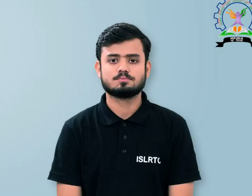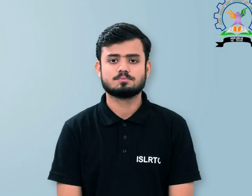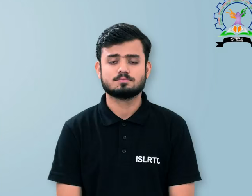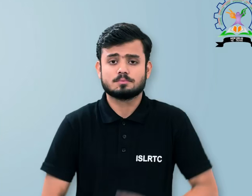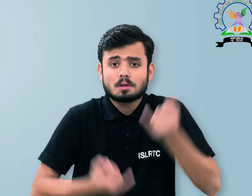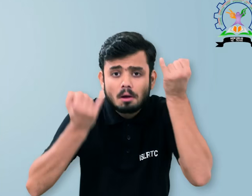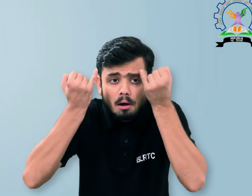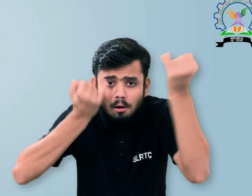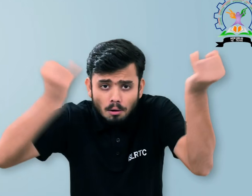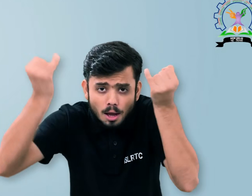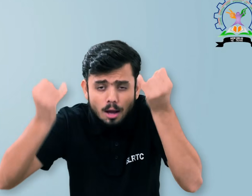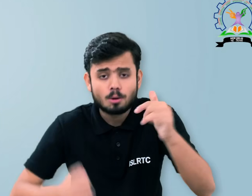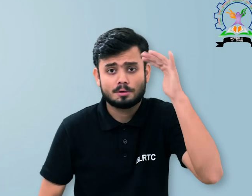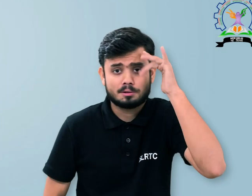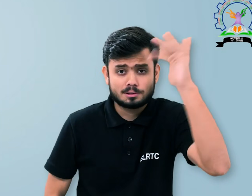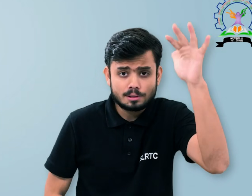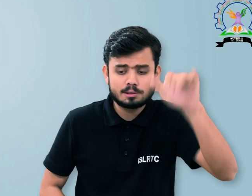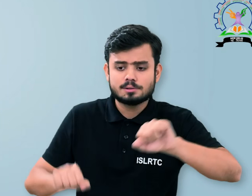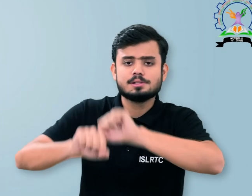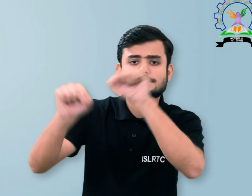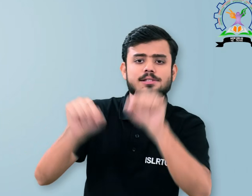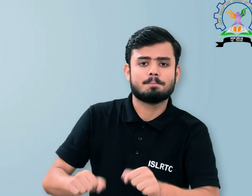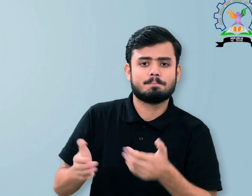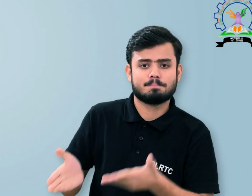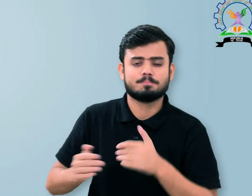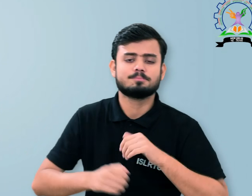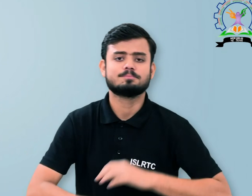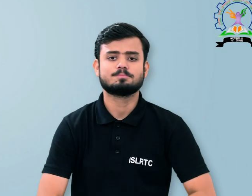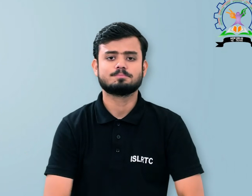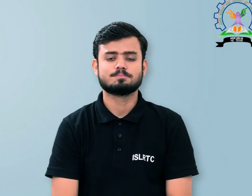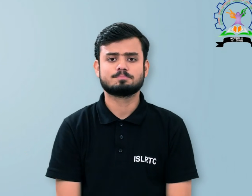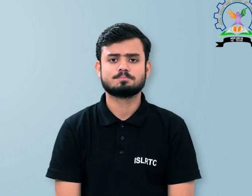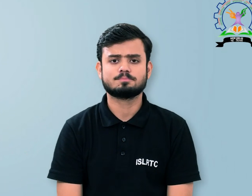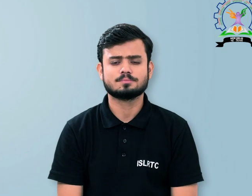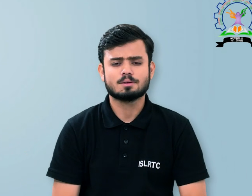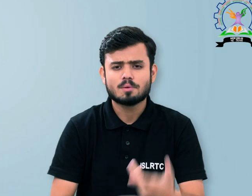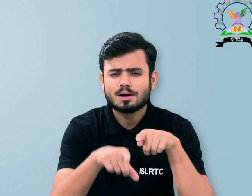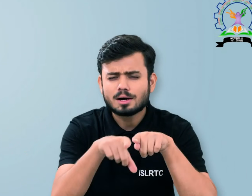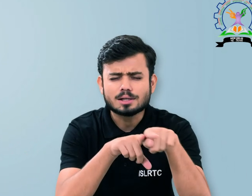Ideology